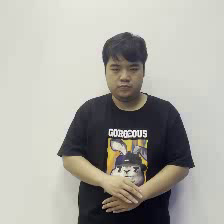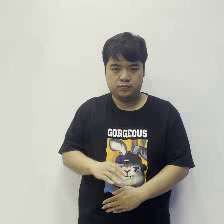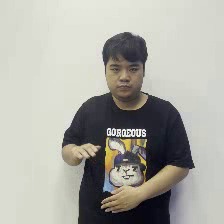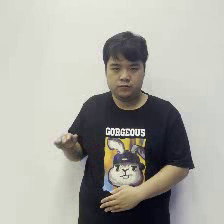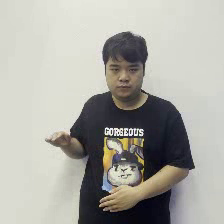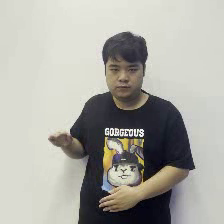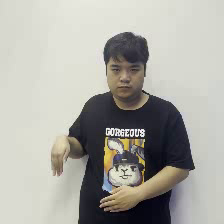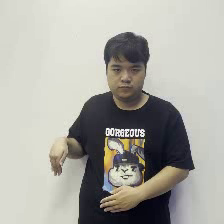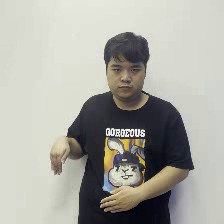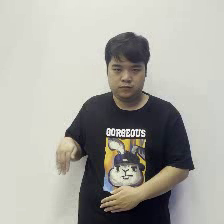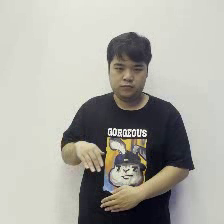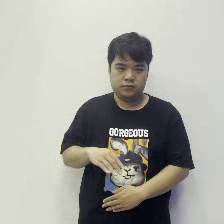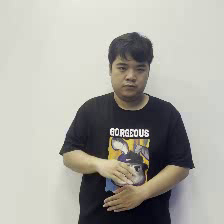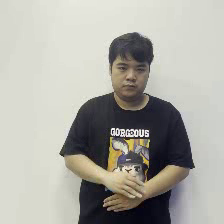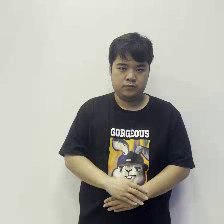Phía sau